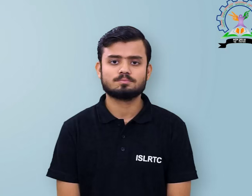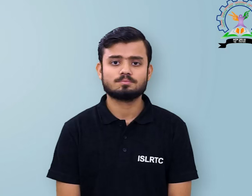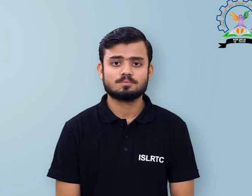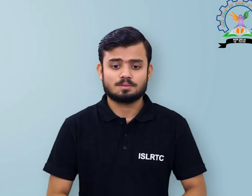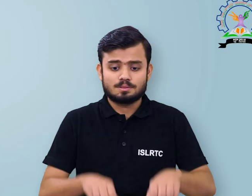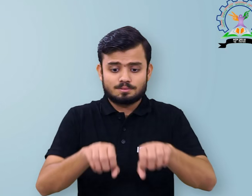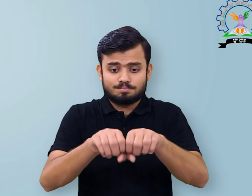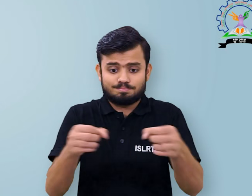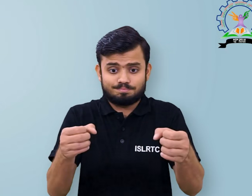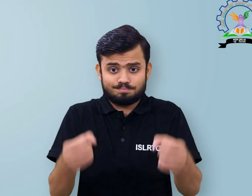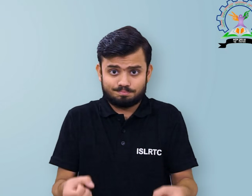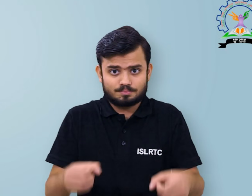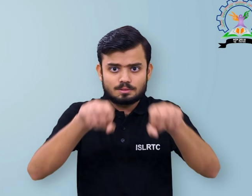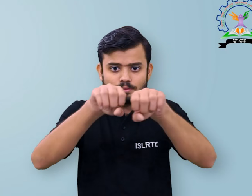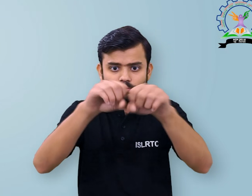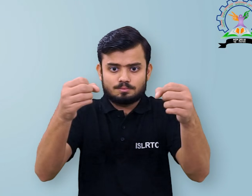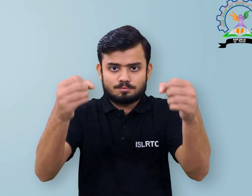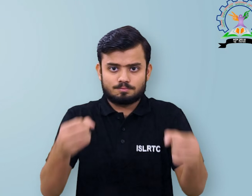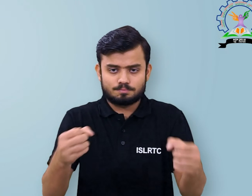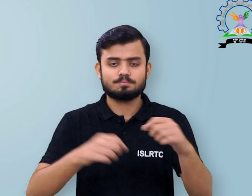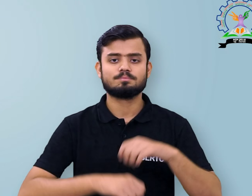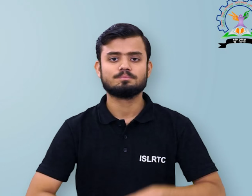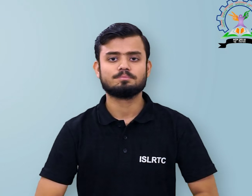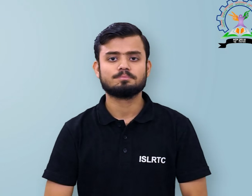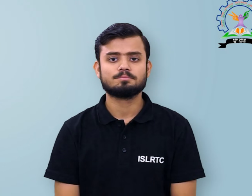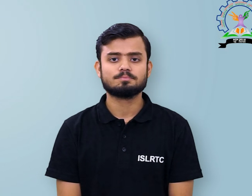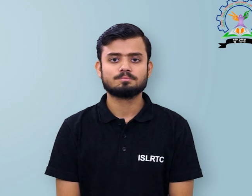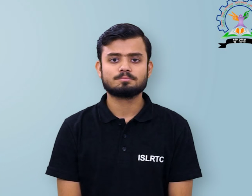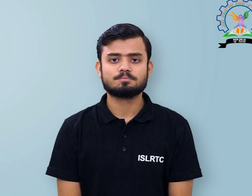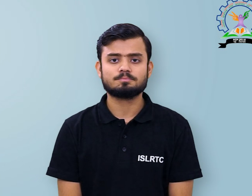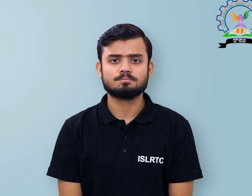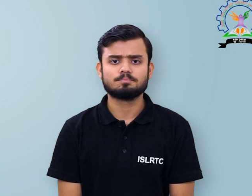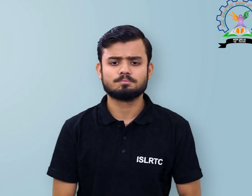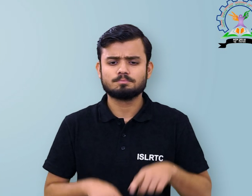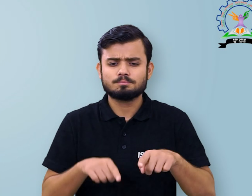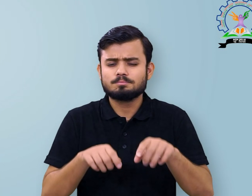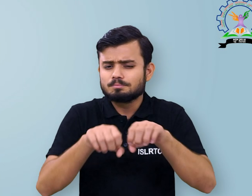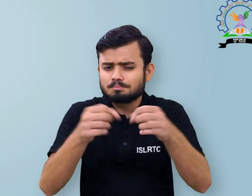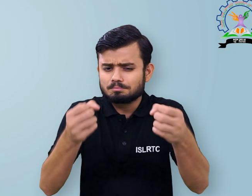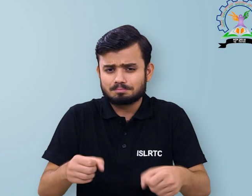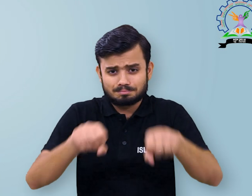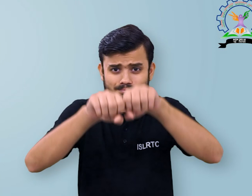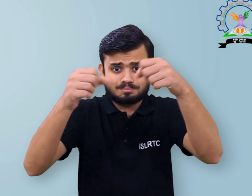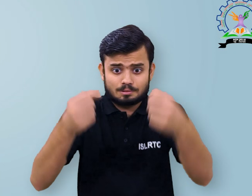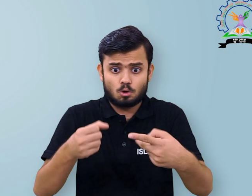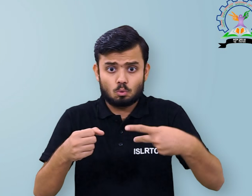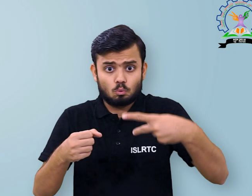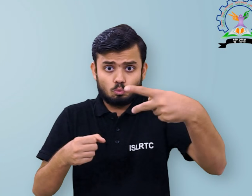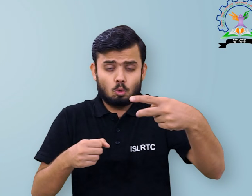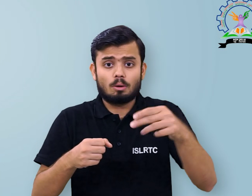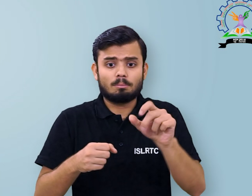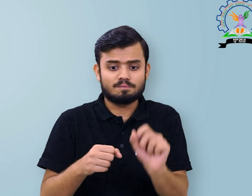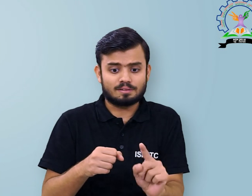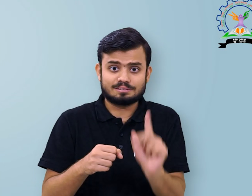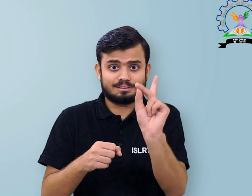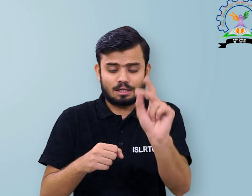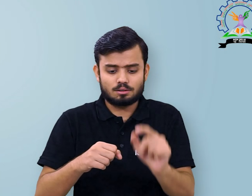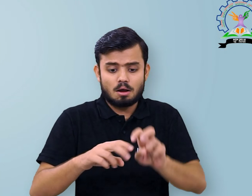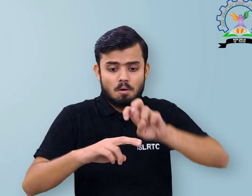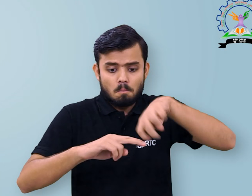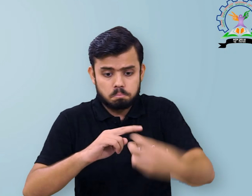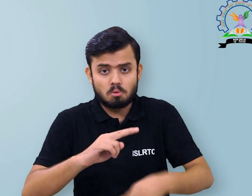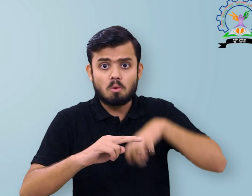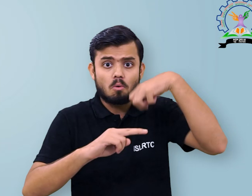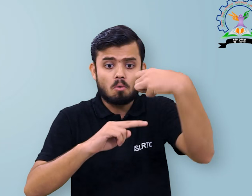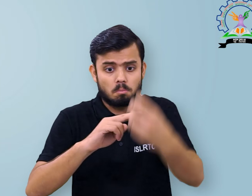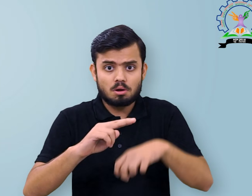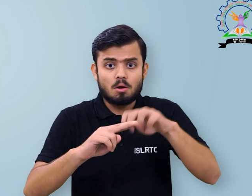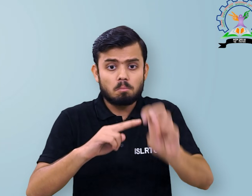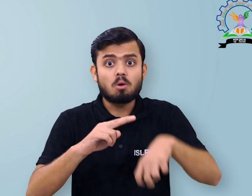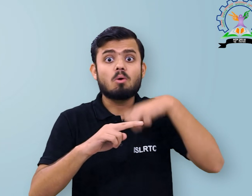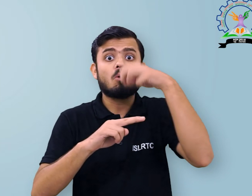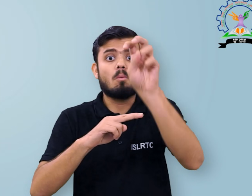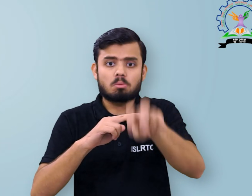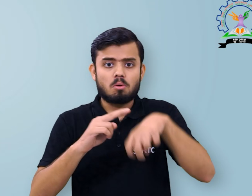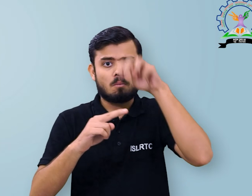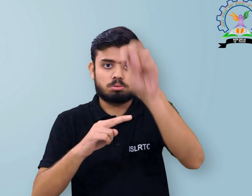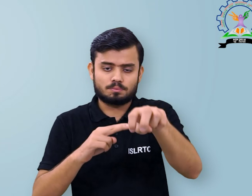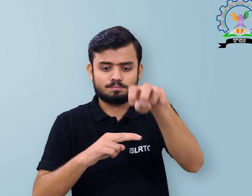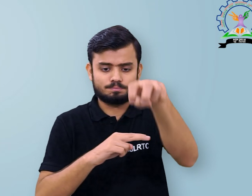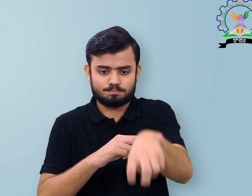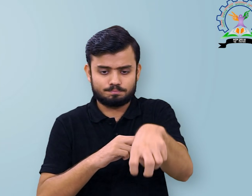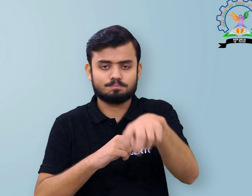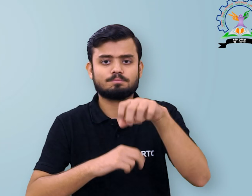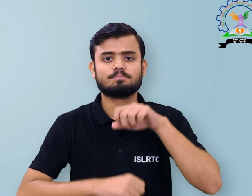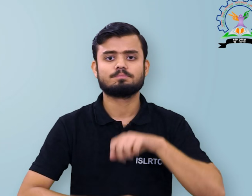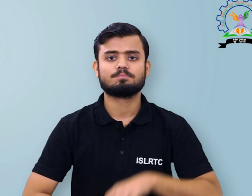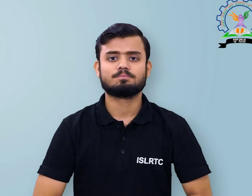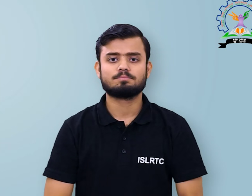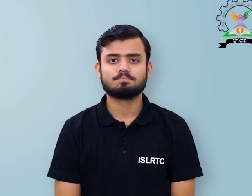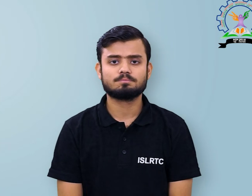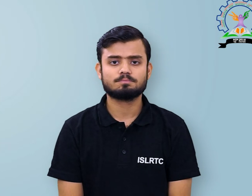Uneven Bar a pair of long bars that are supported by a base, are parallel to each other at different heights, and are used in gymnastics.